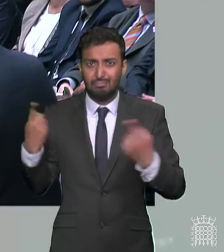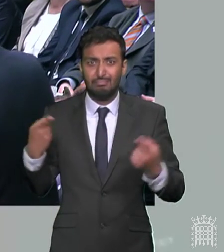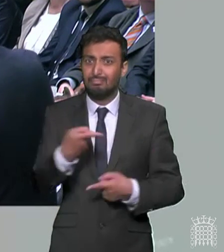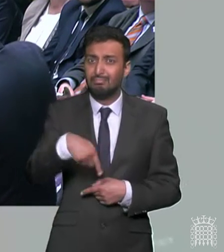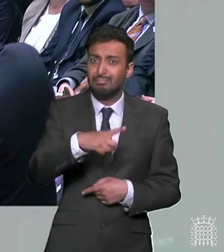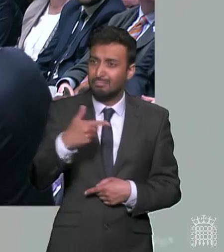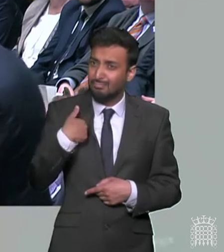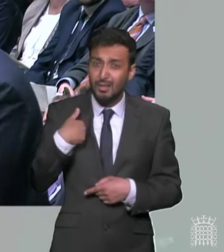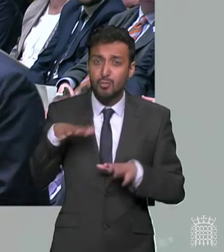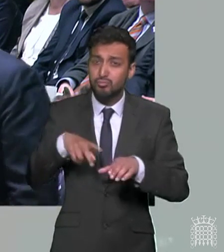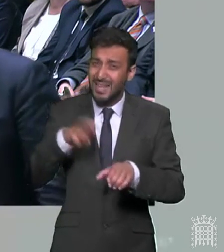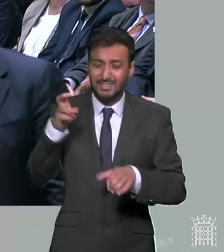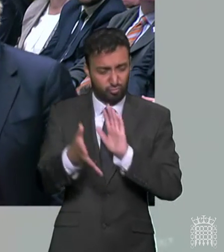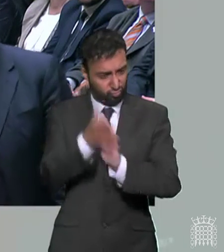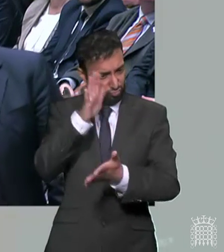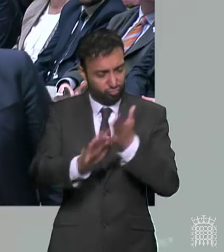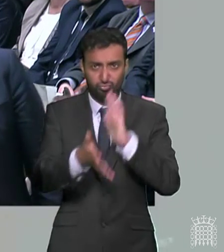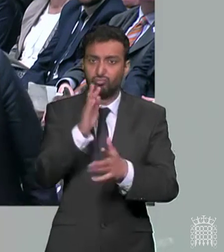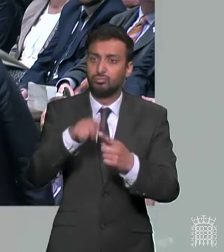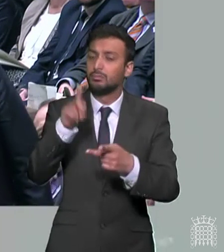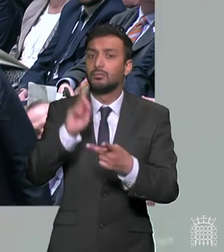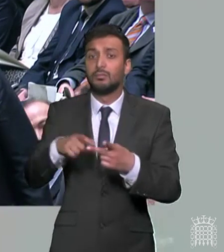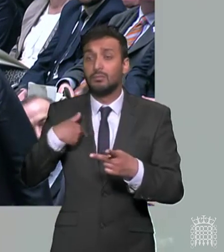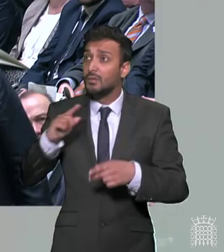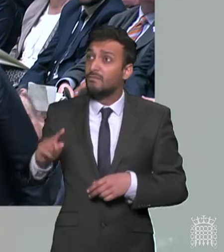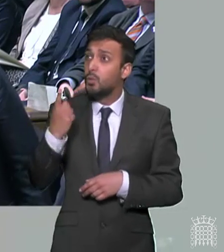We were the first European country to help the Ukrainians resist Vladimir Putin.